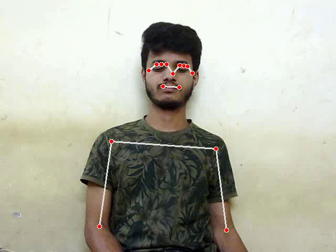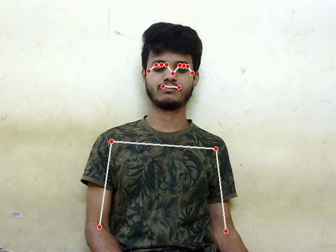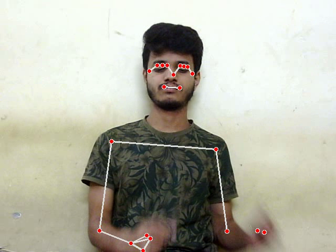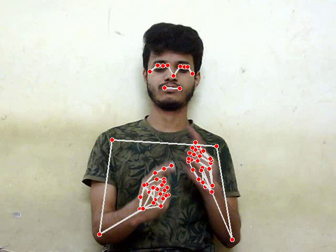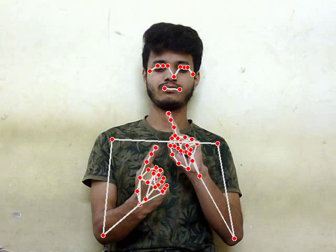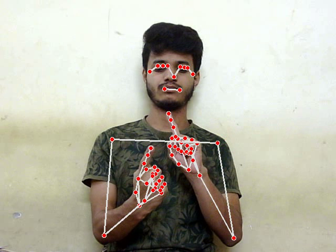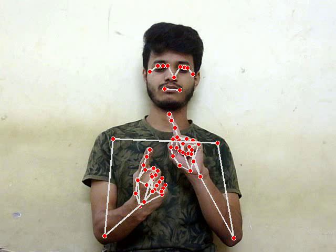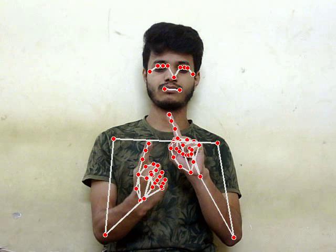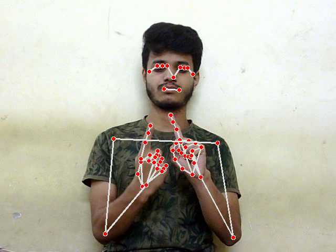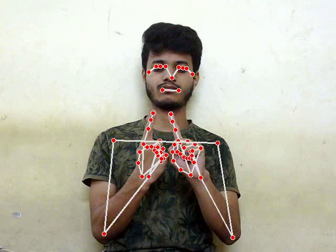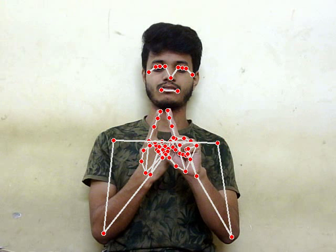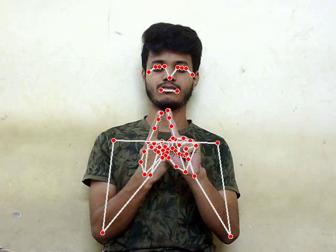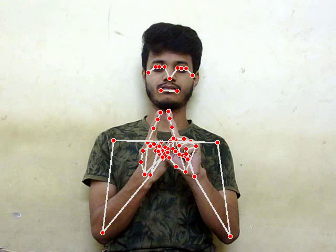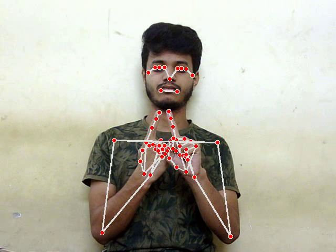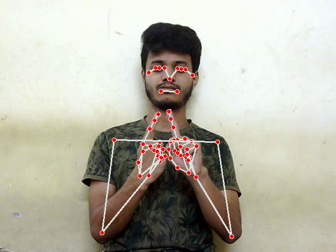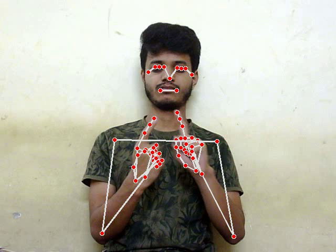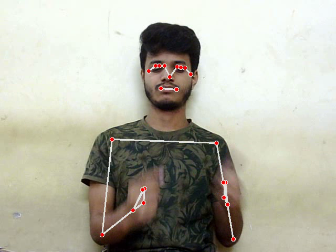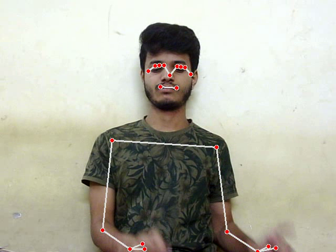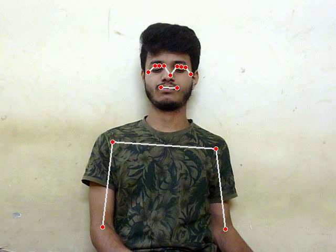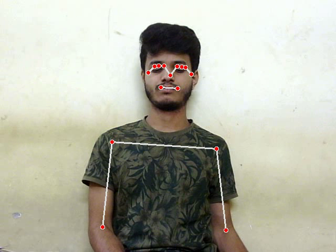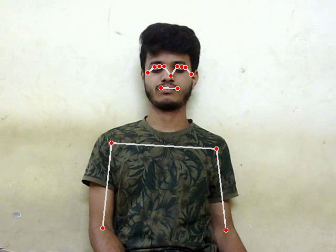meet